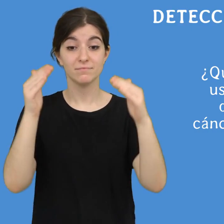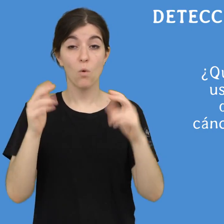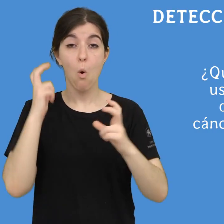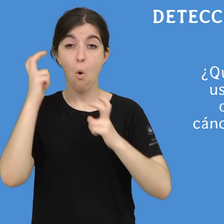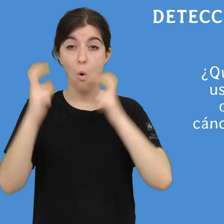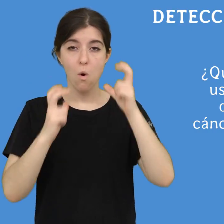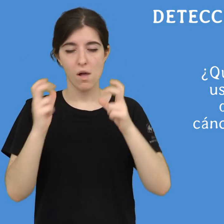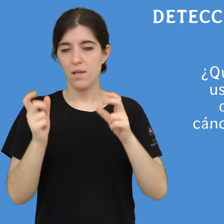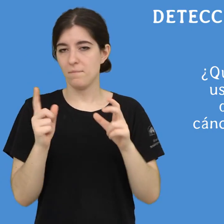gordo